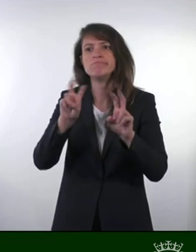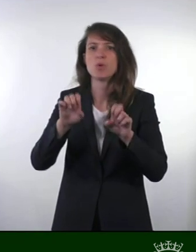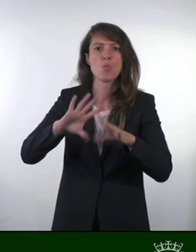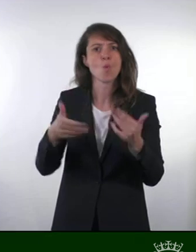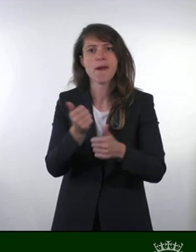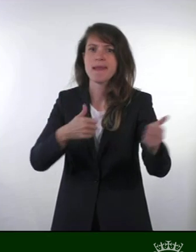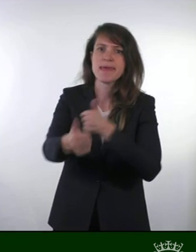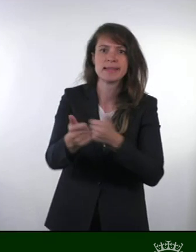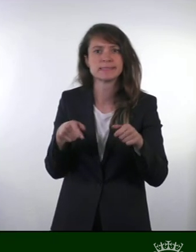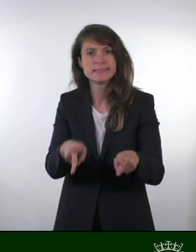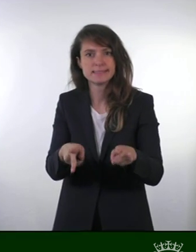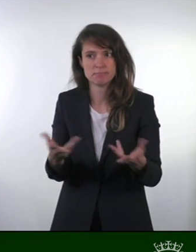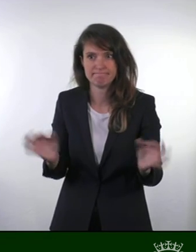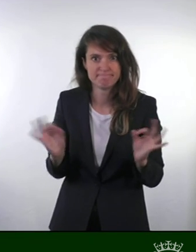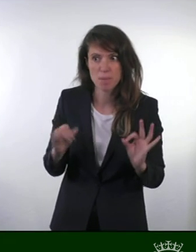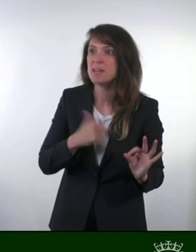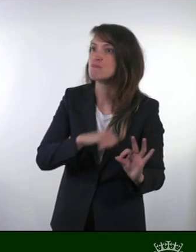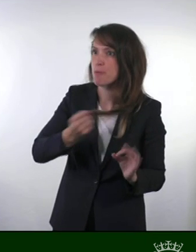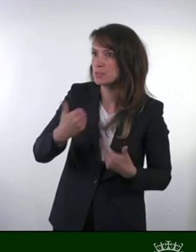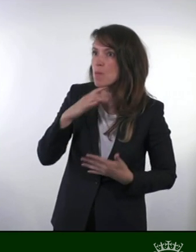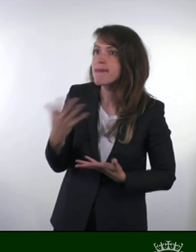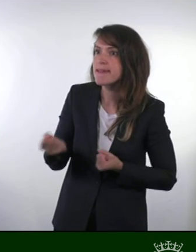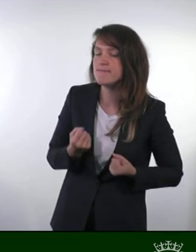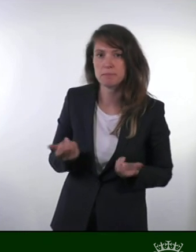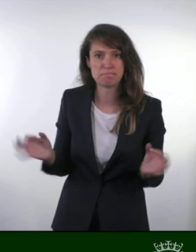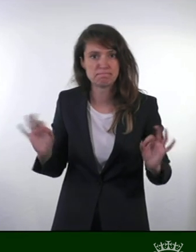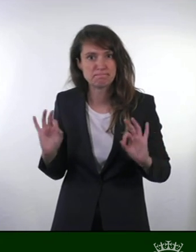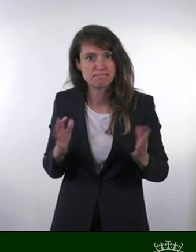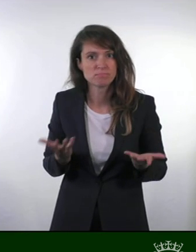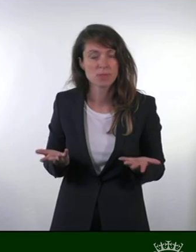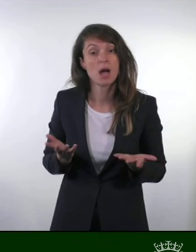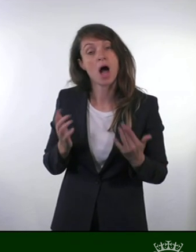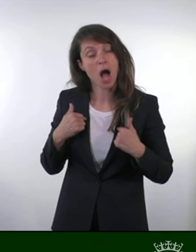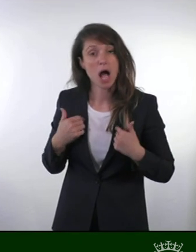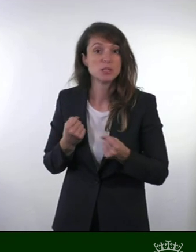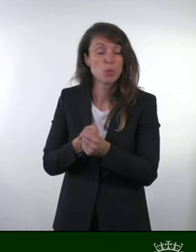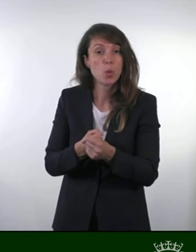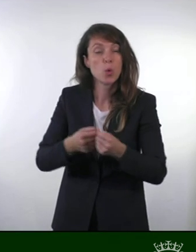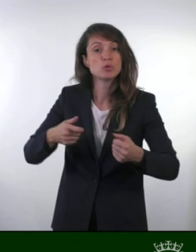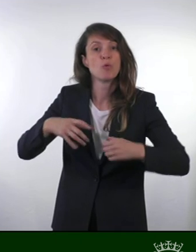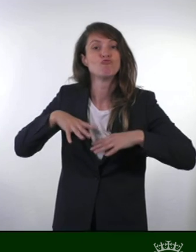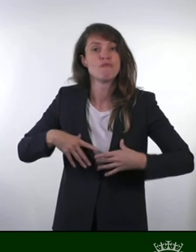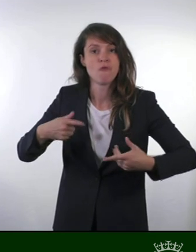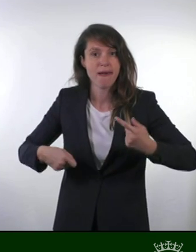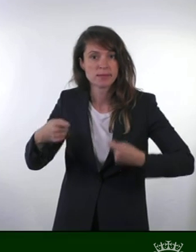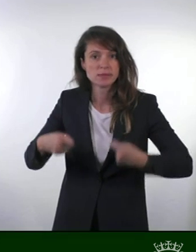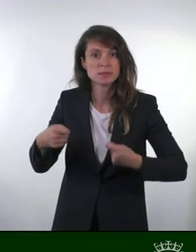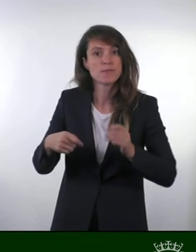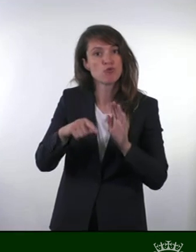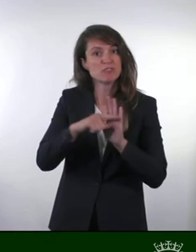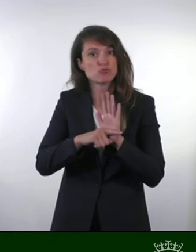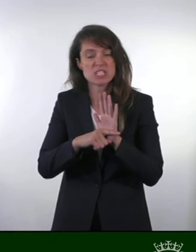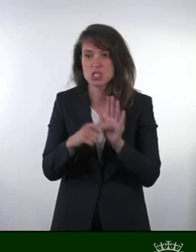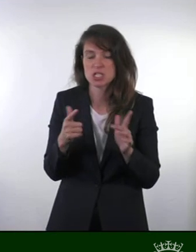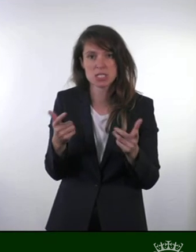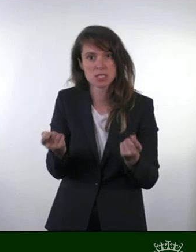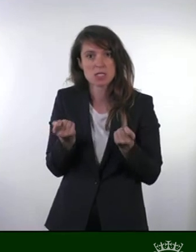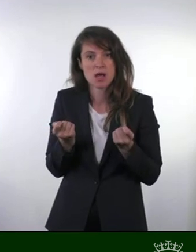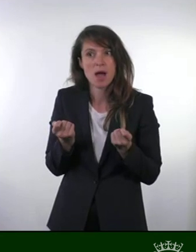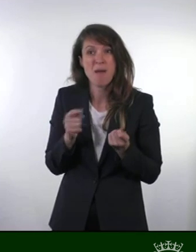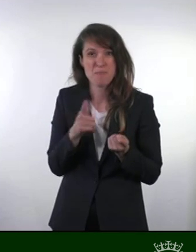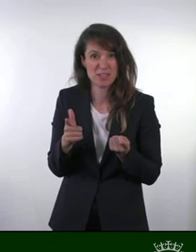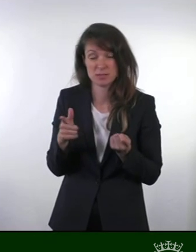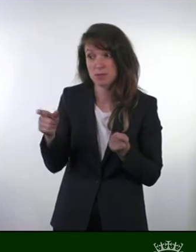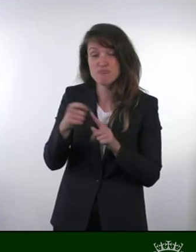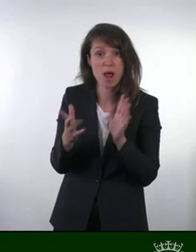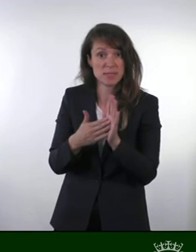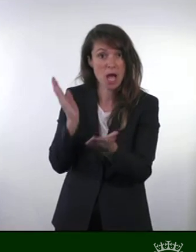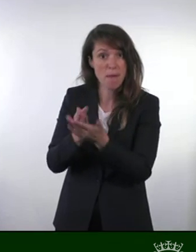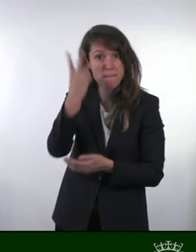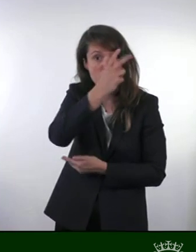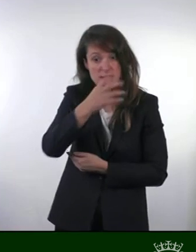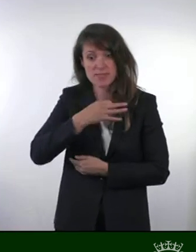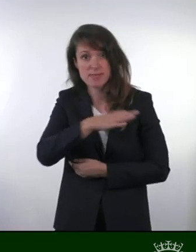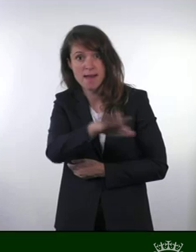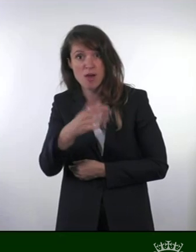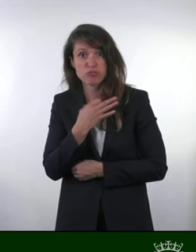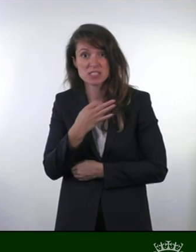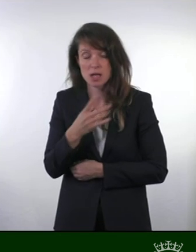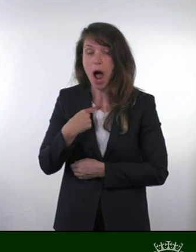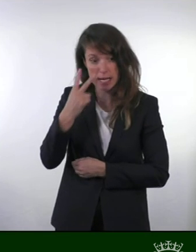I do support it, but I am not blind— I support the easing of restrictions but, unlike the Prime Minister, I am not blind to the risks, and I do not think anybody else should be.